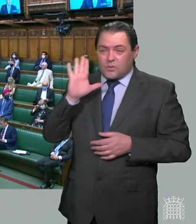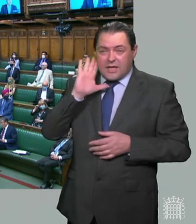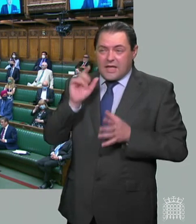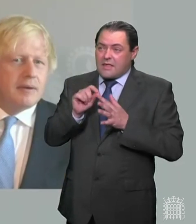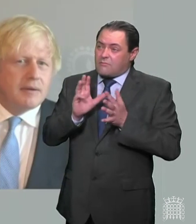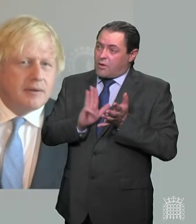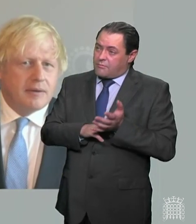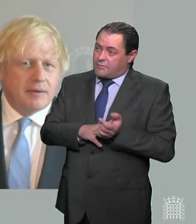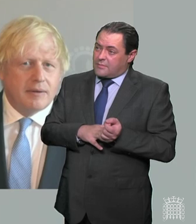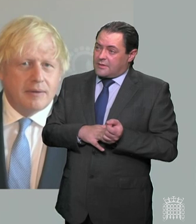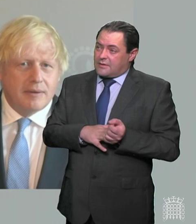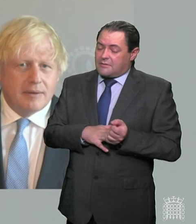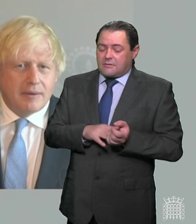Oh, I am sorry.